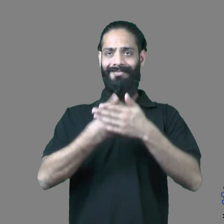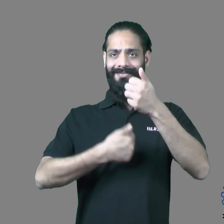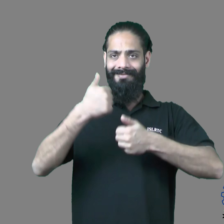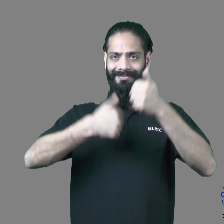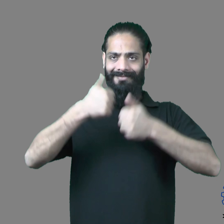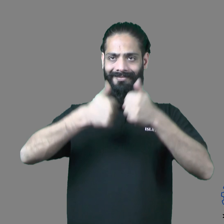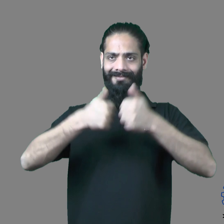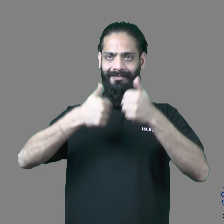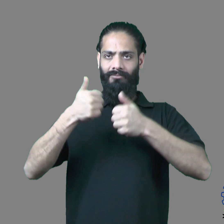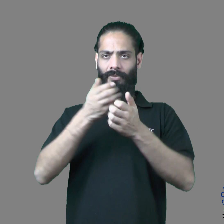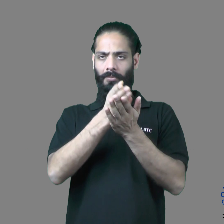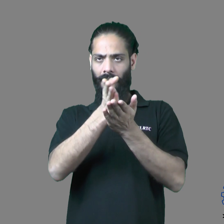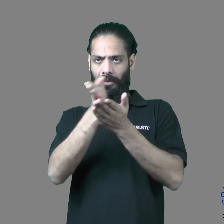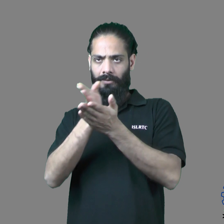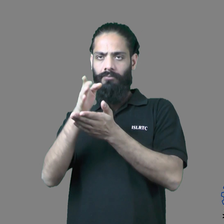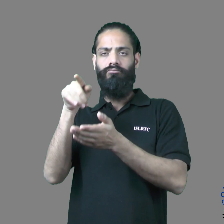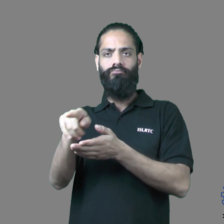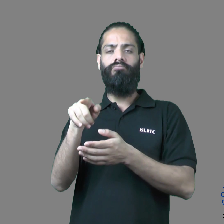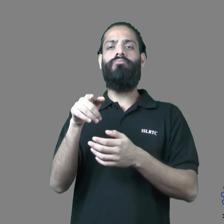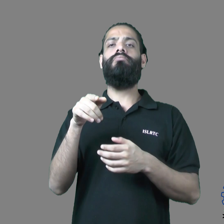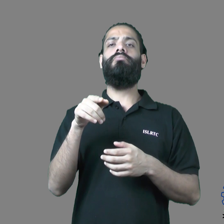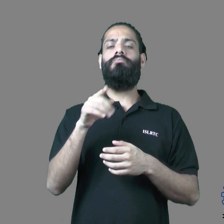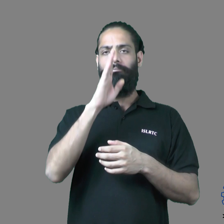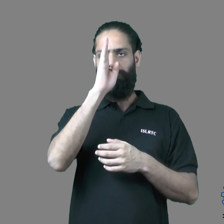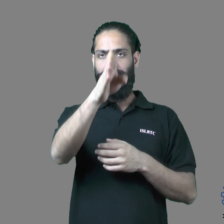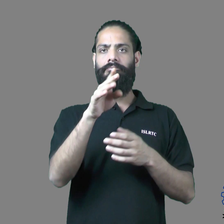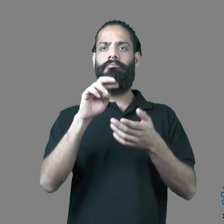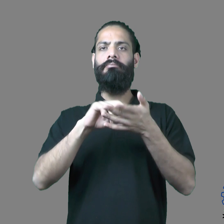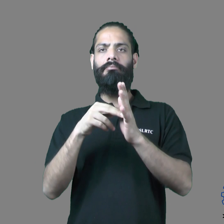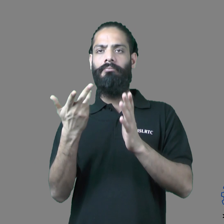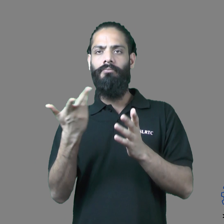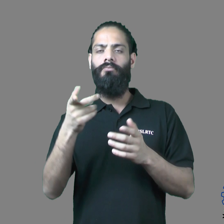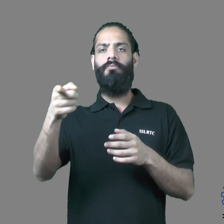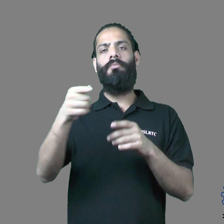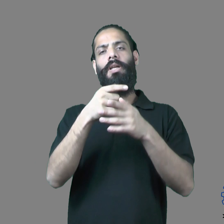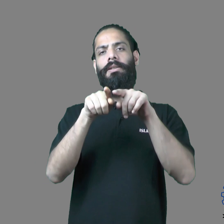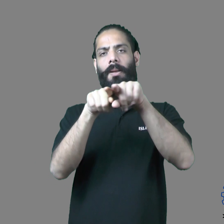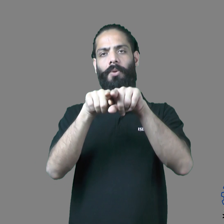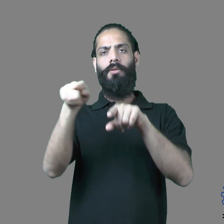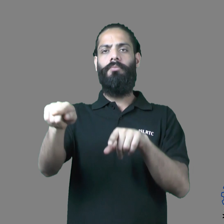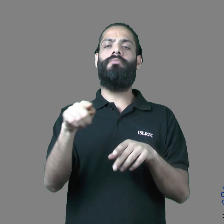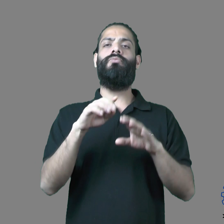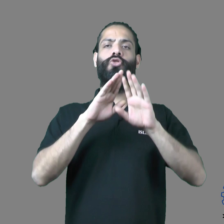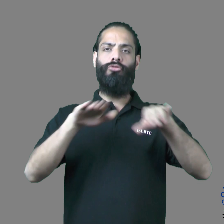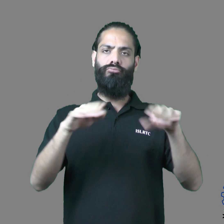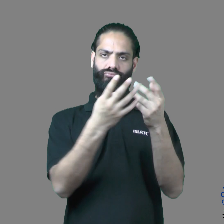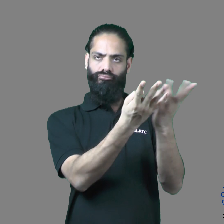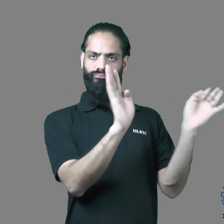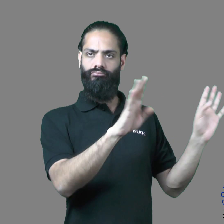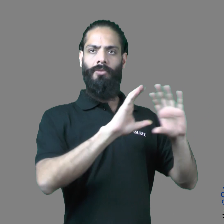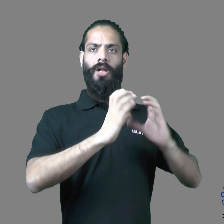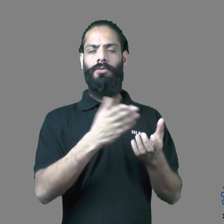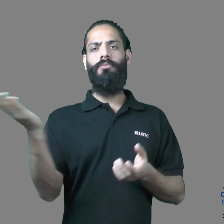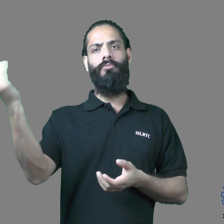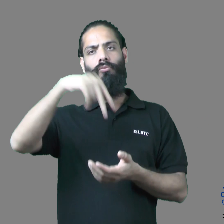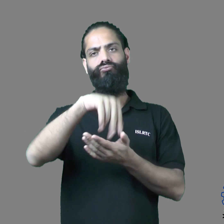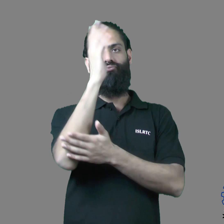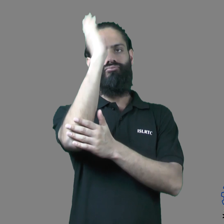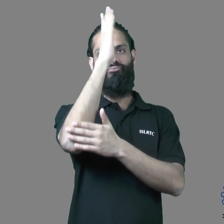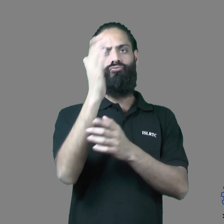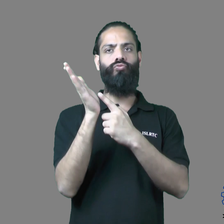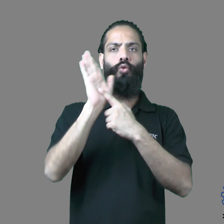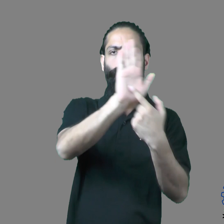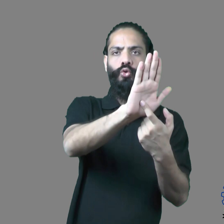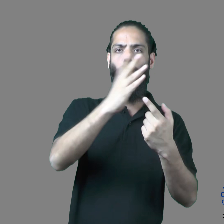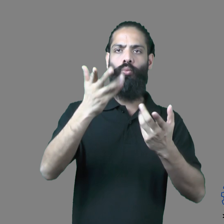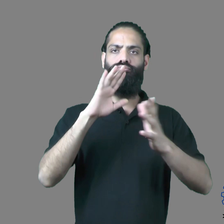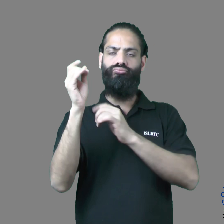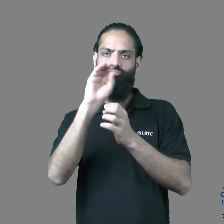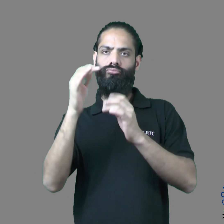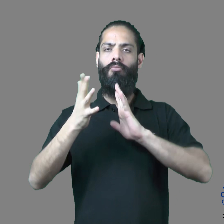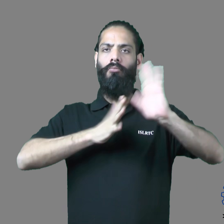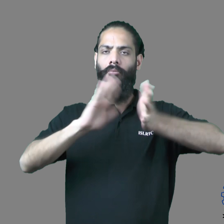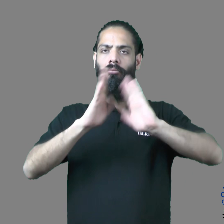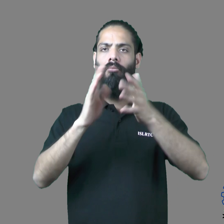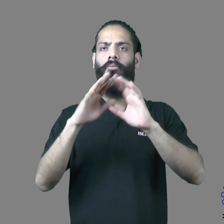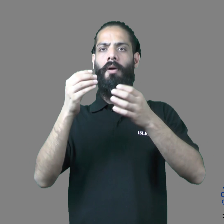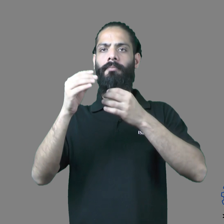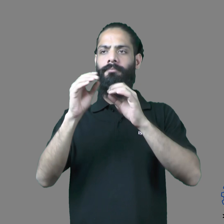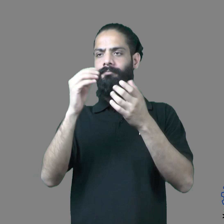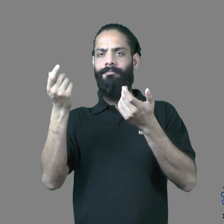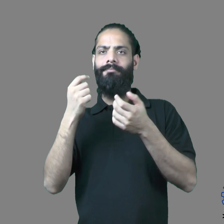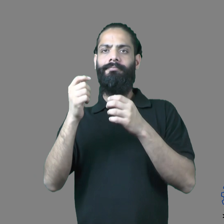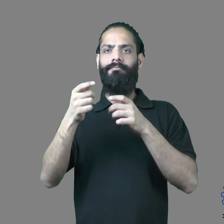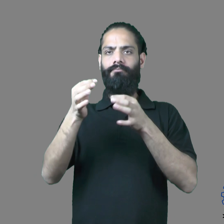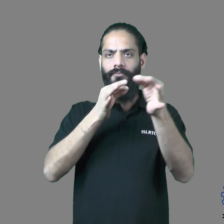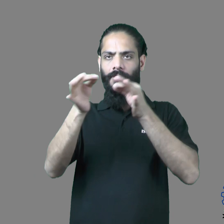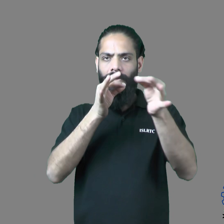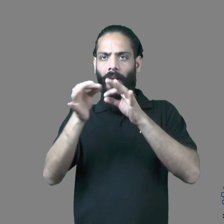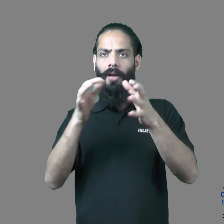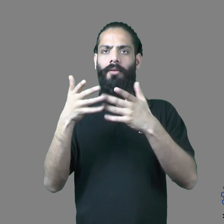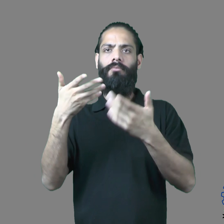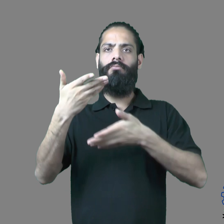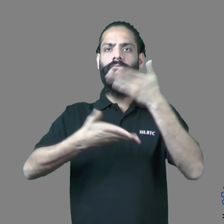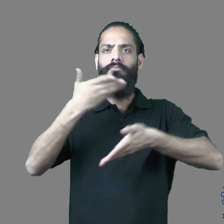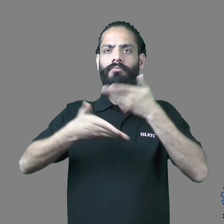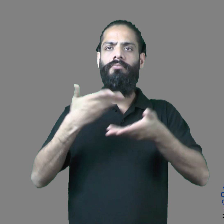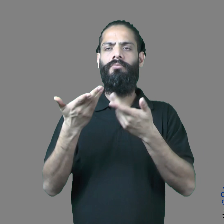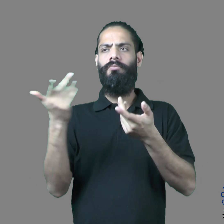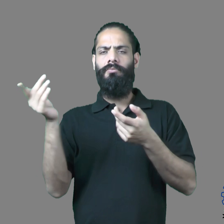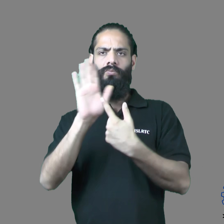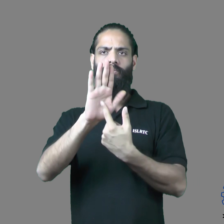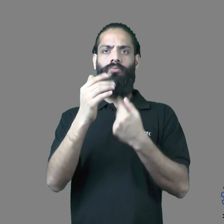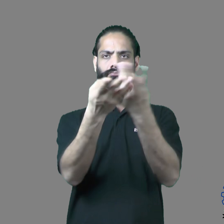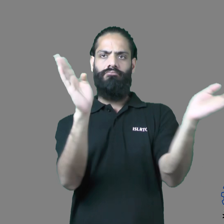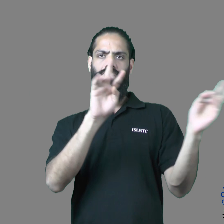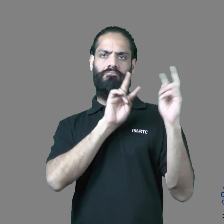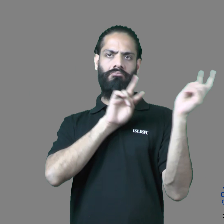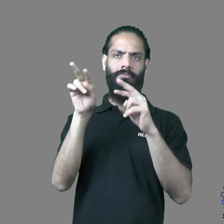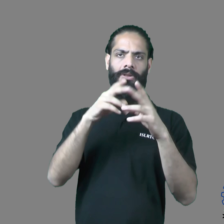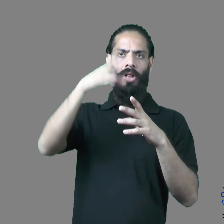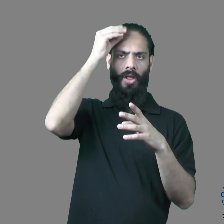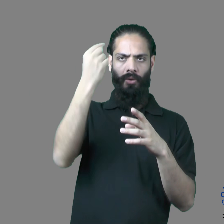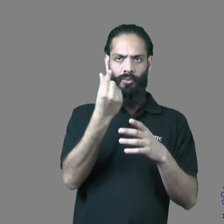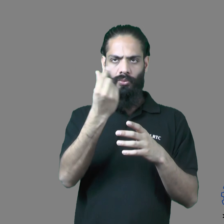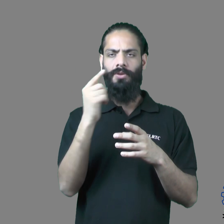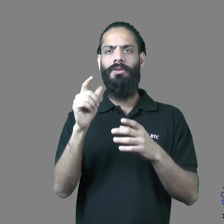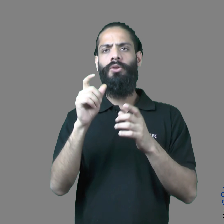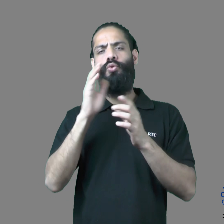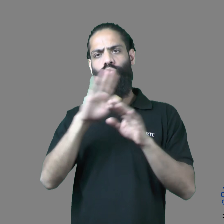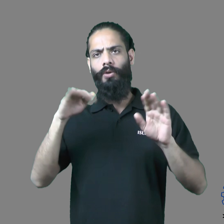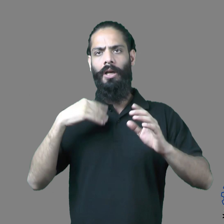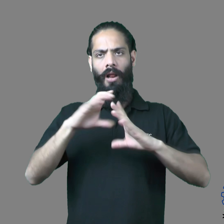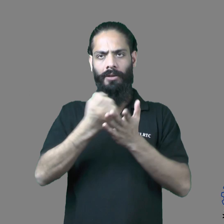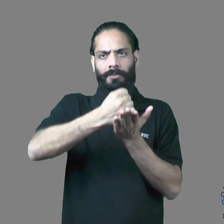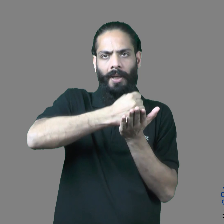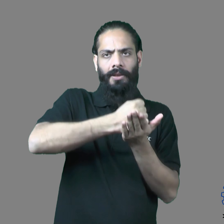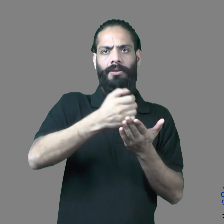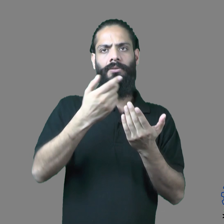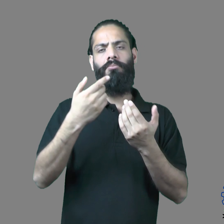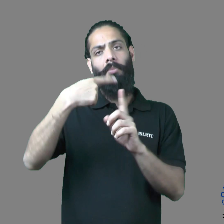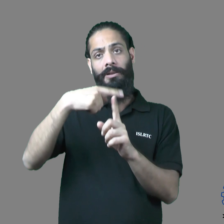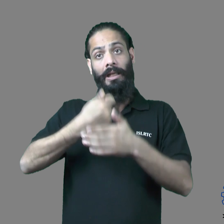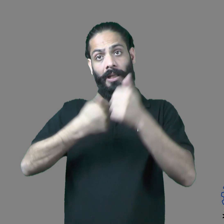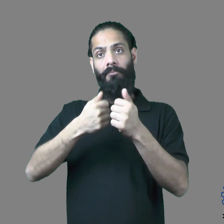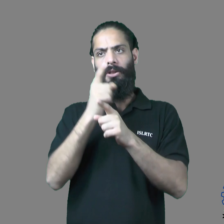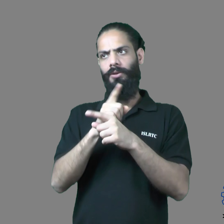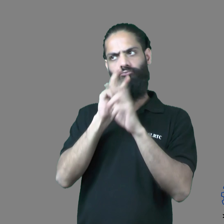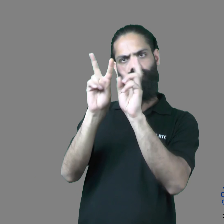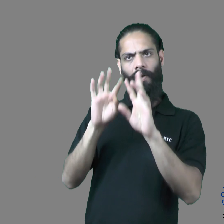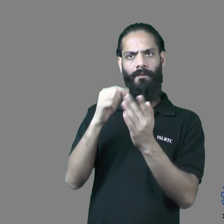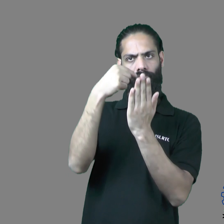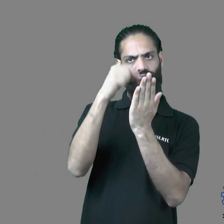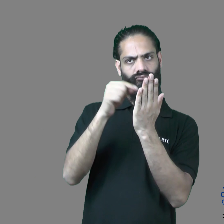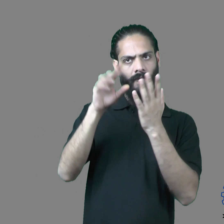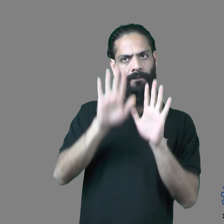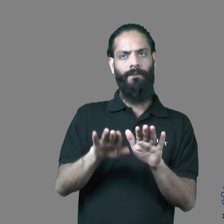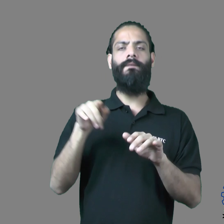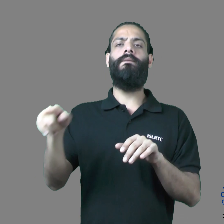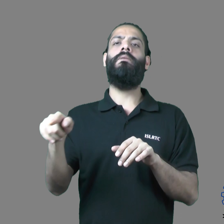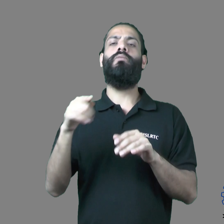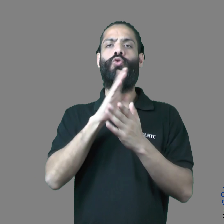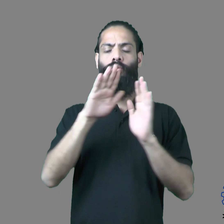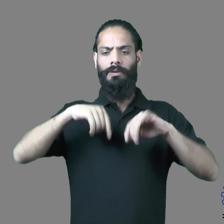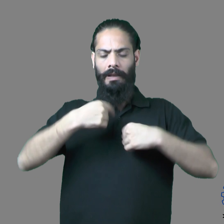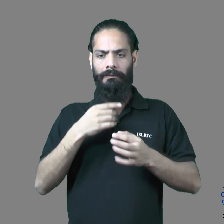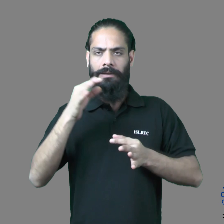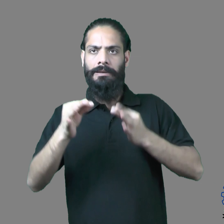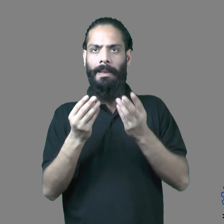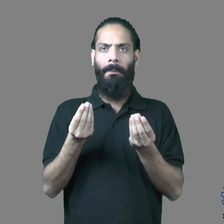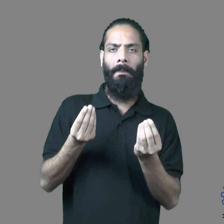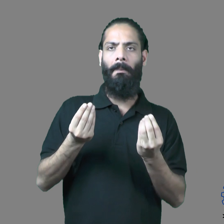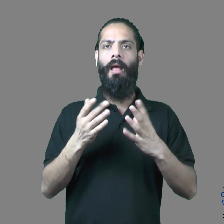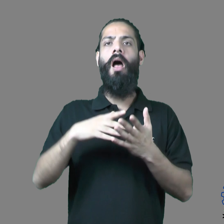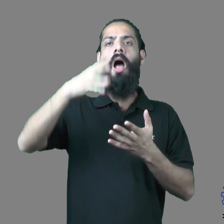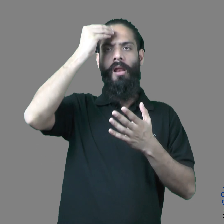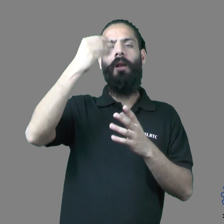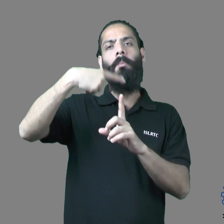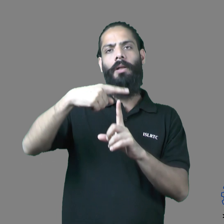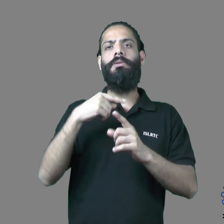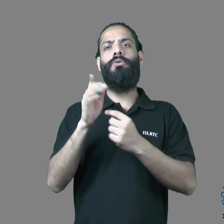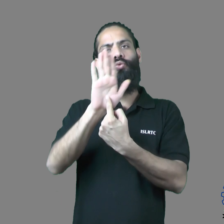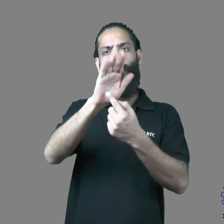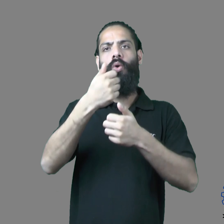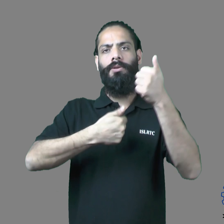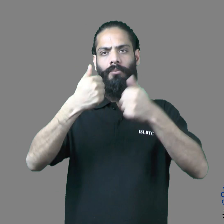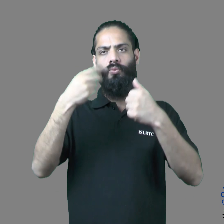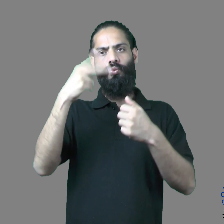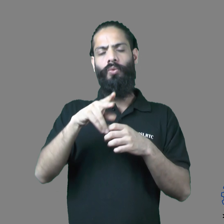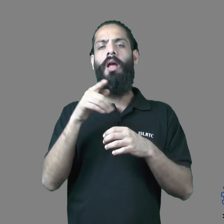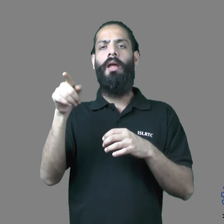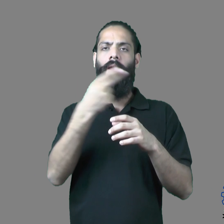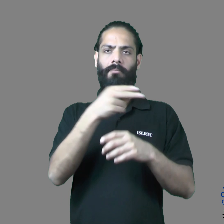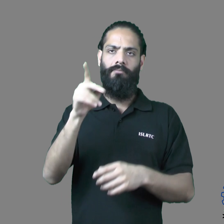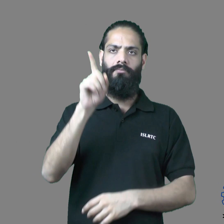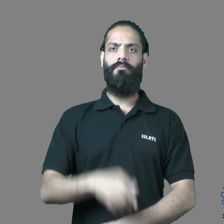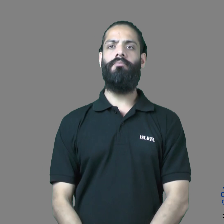Direct Assessment Methods